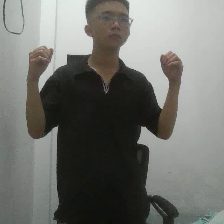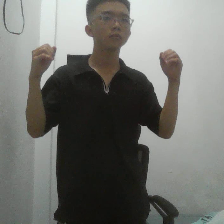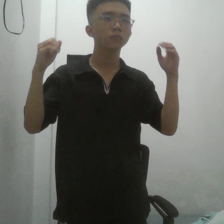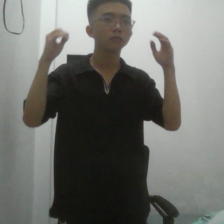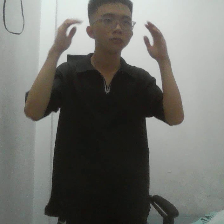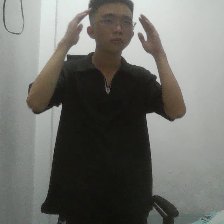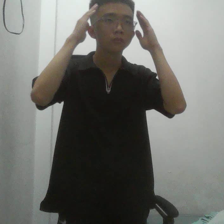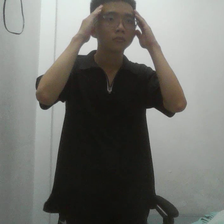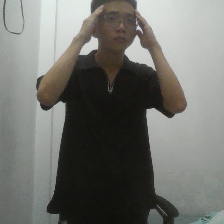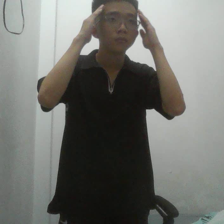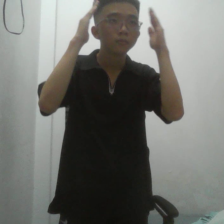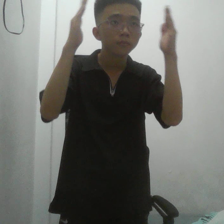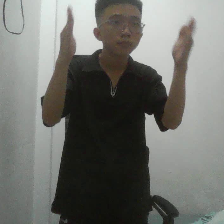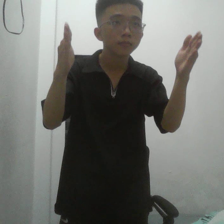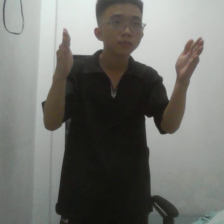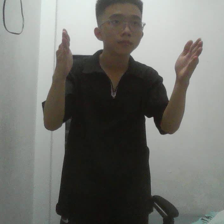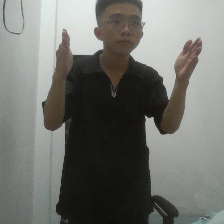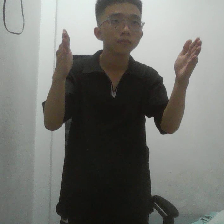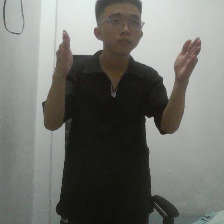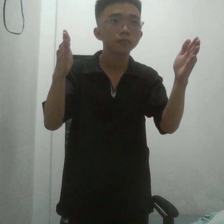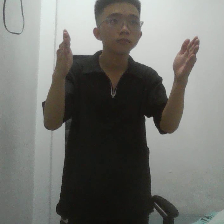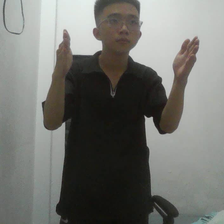quan tam